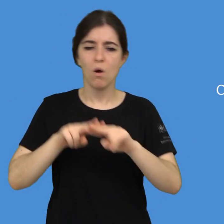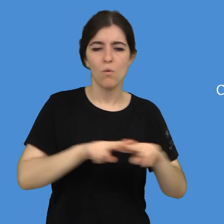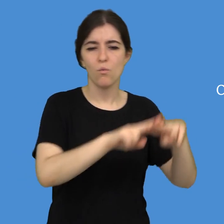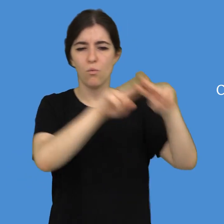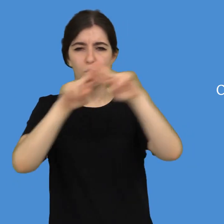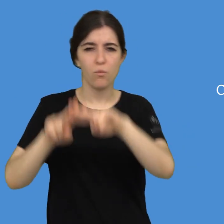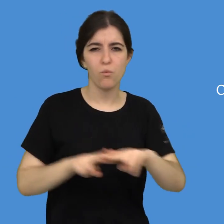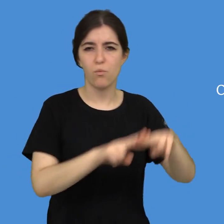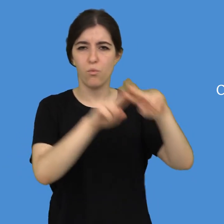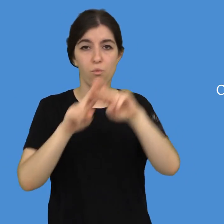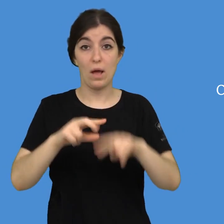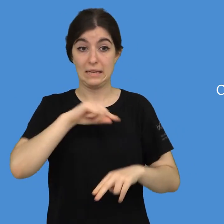revisar